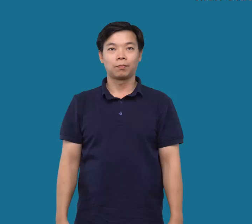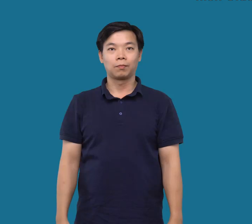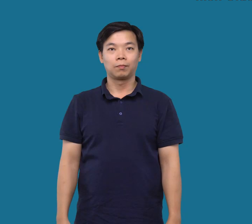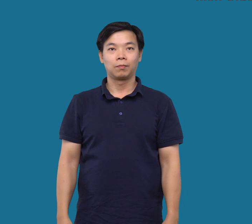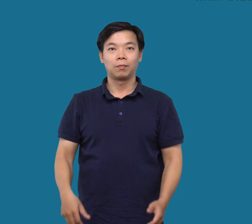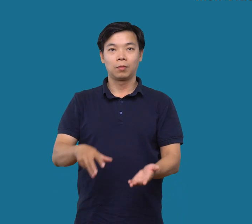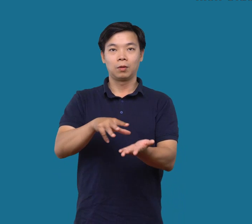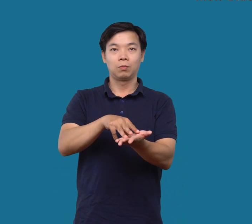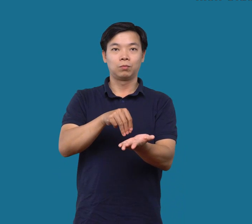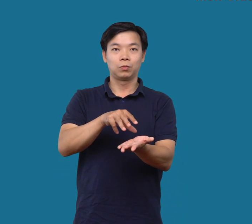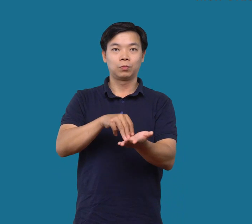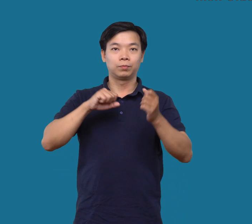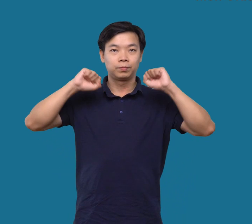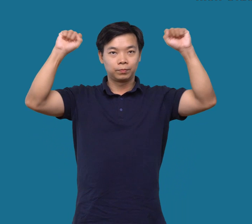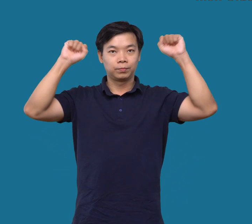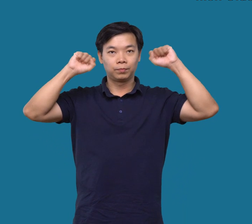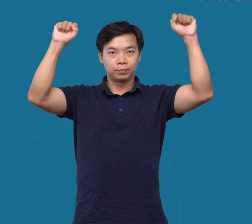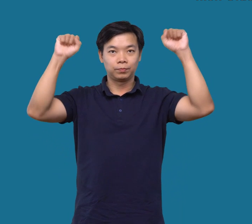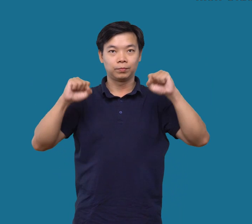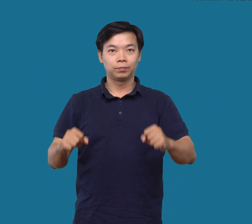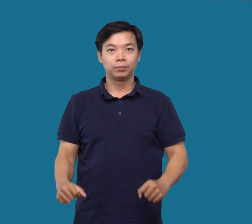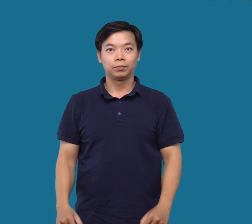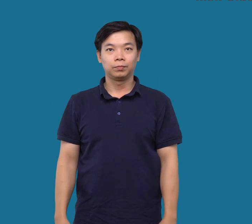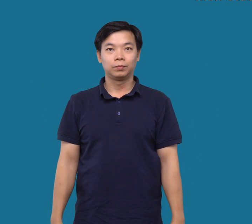môn Giáo dục công dân